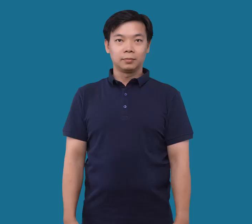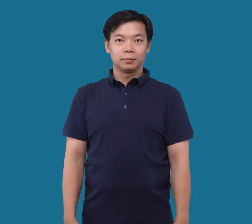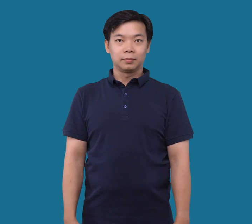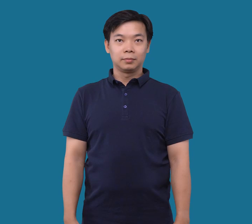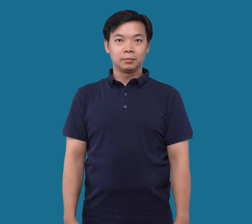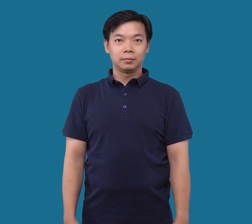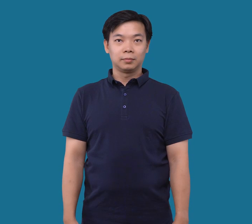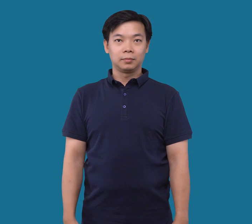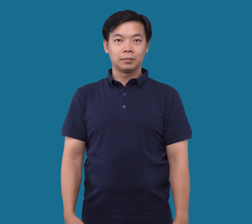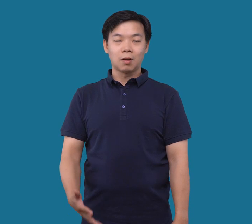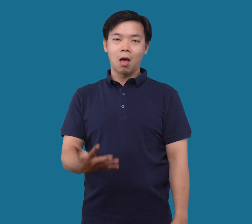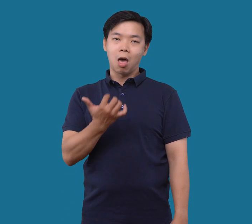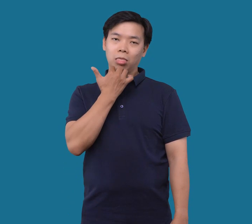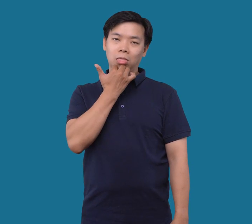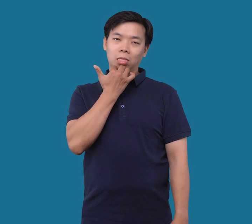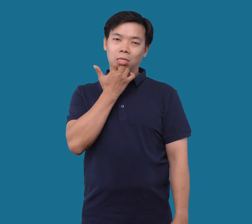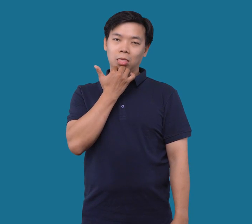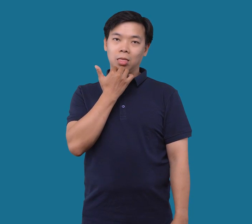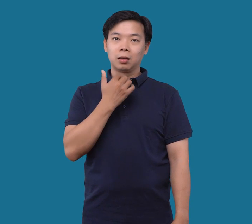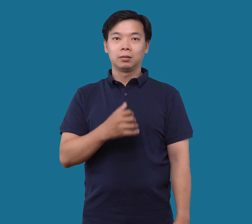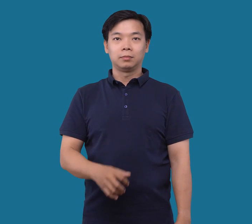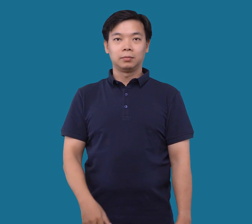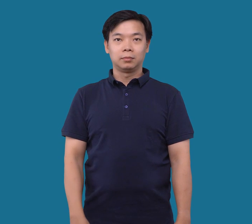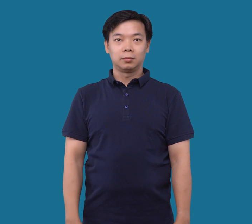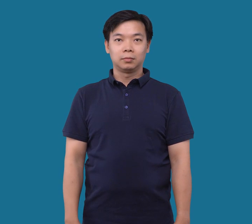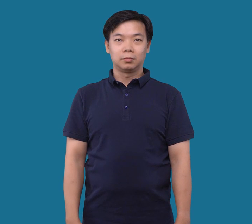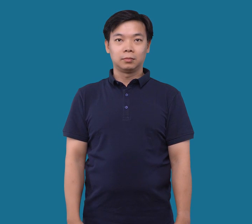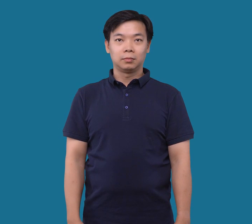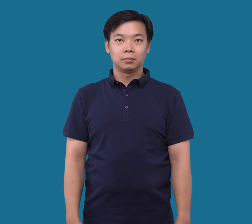ân hận